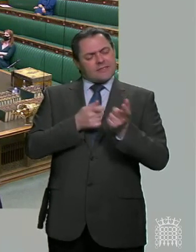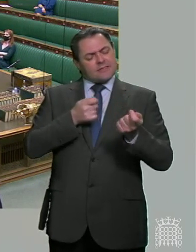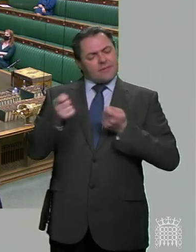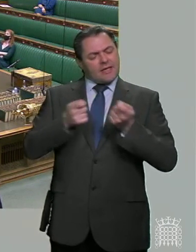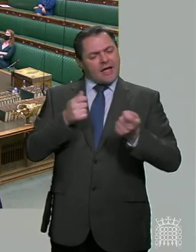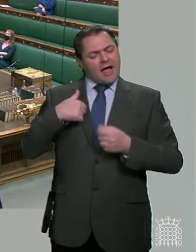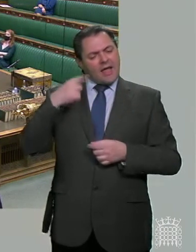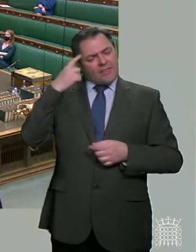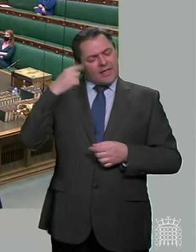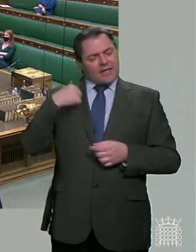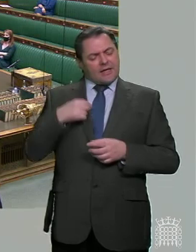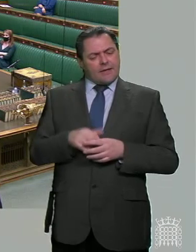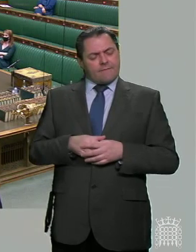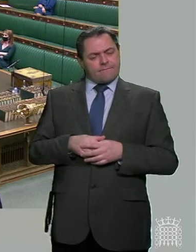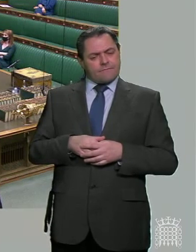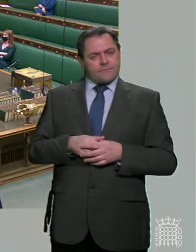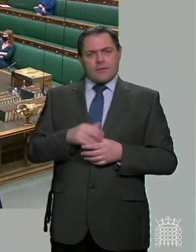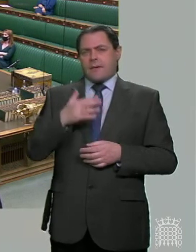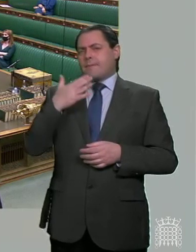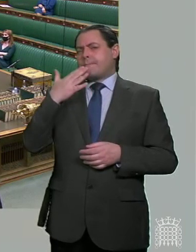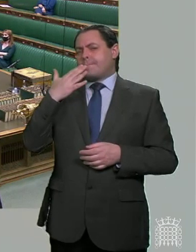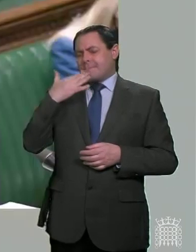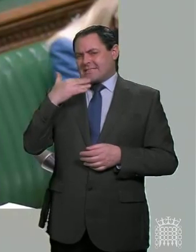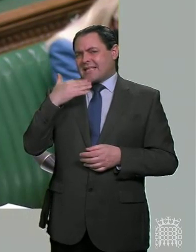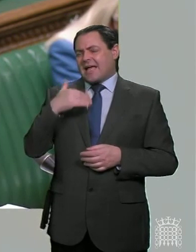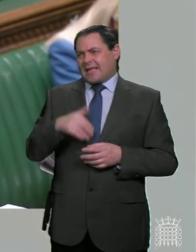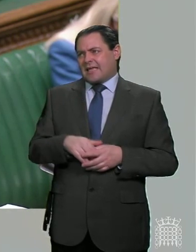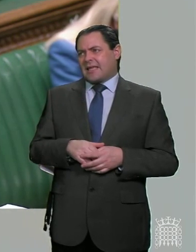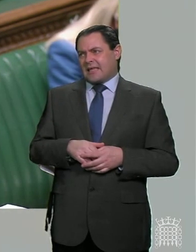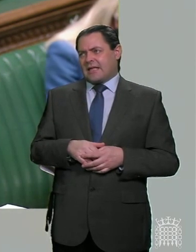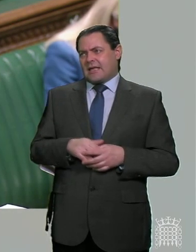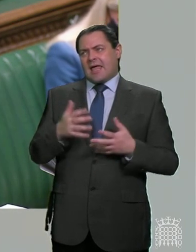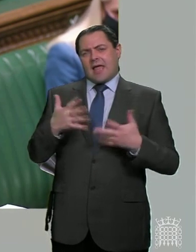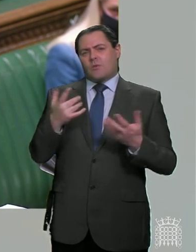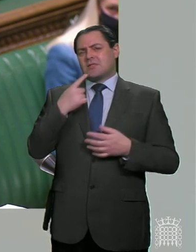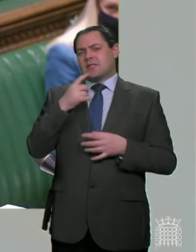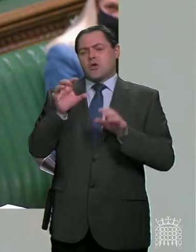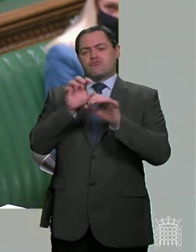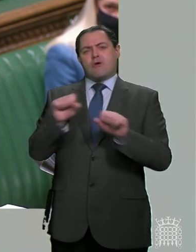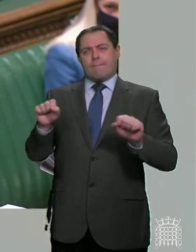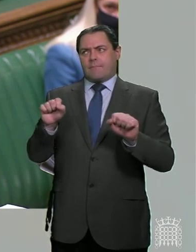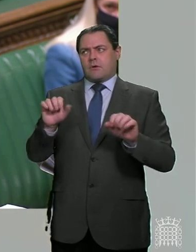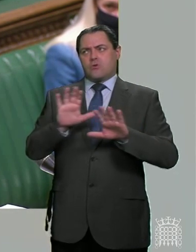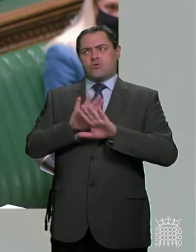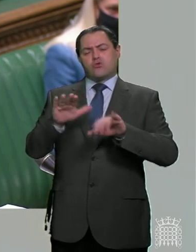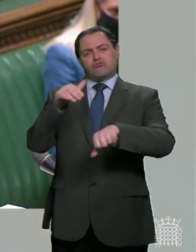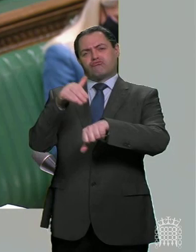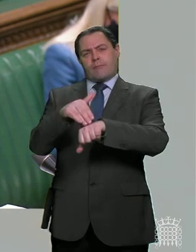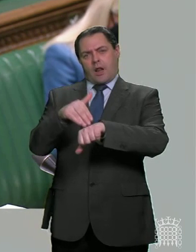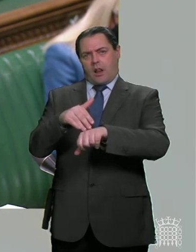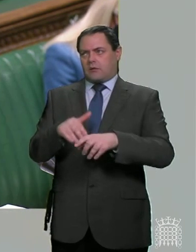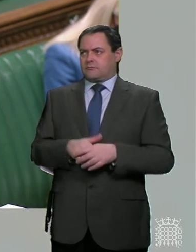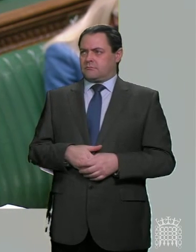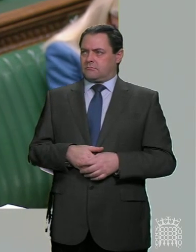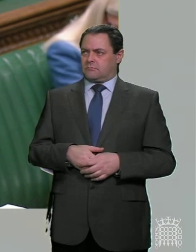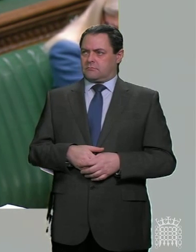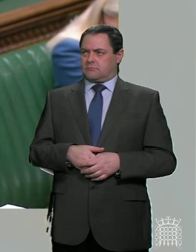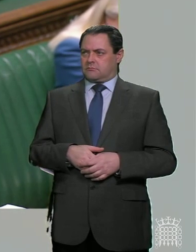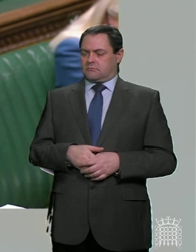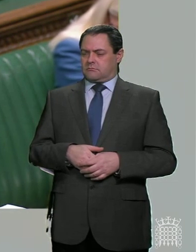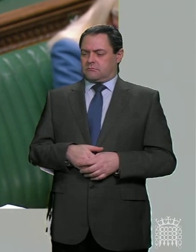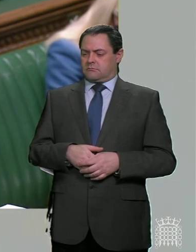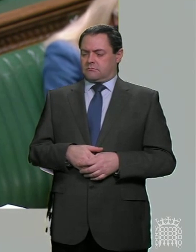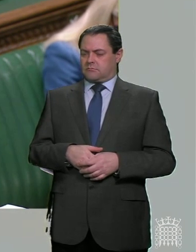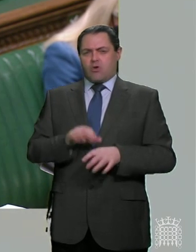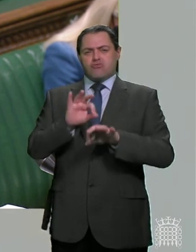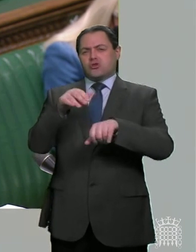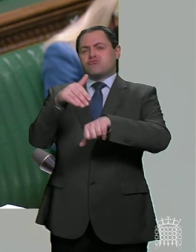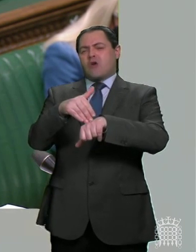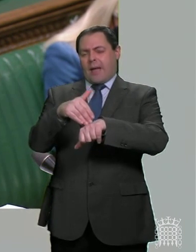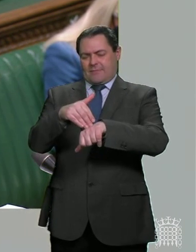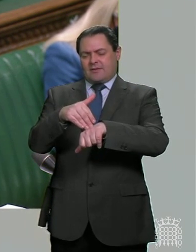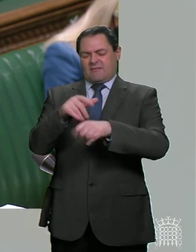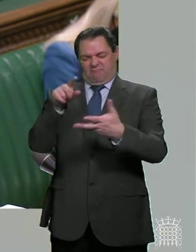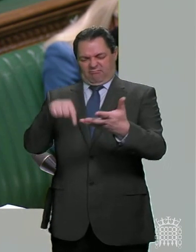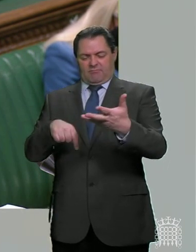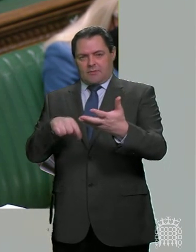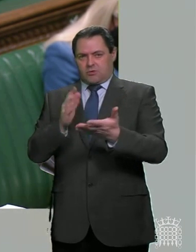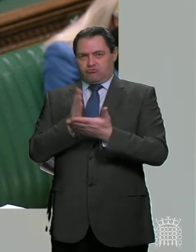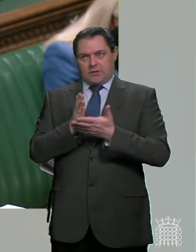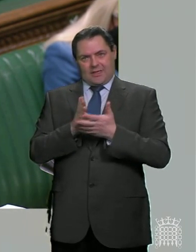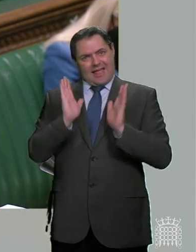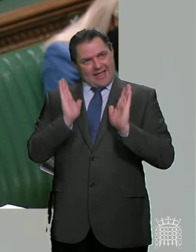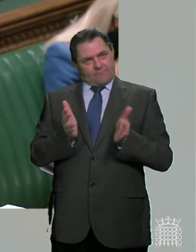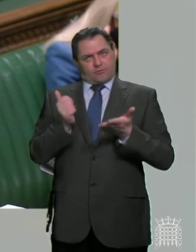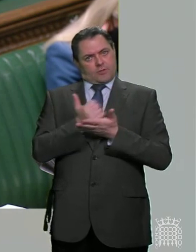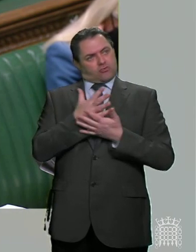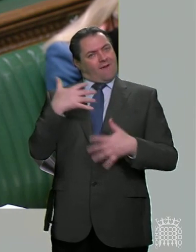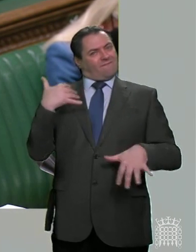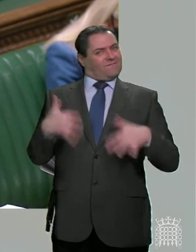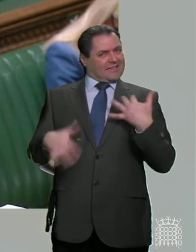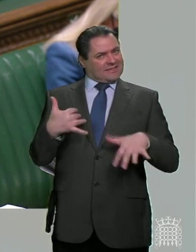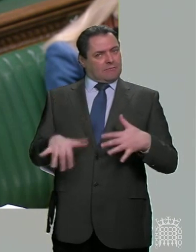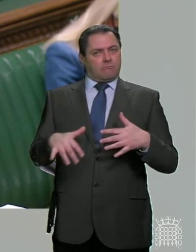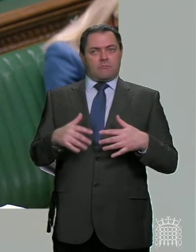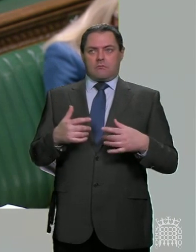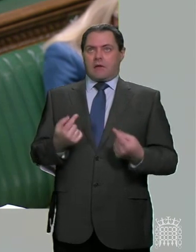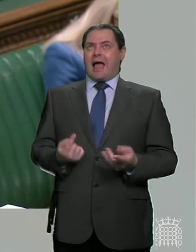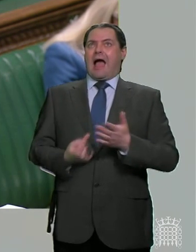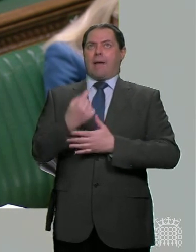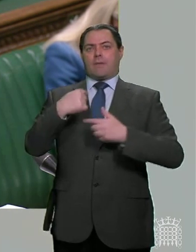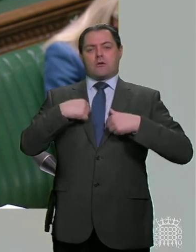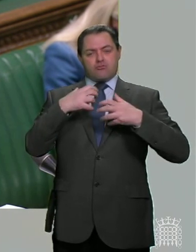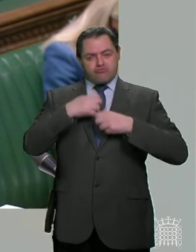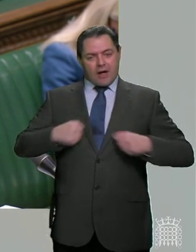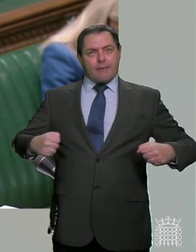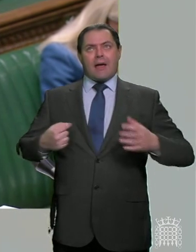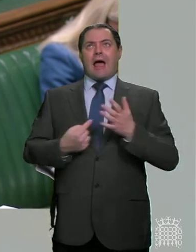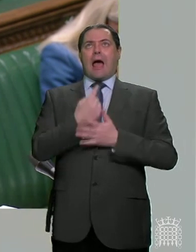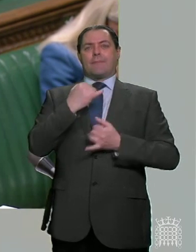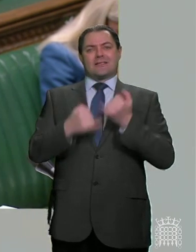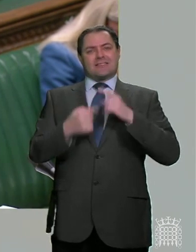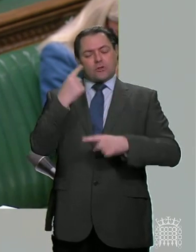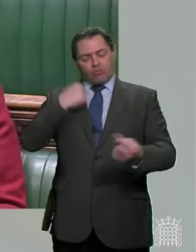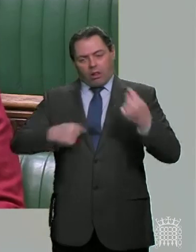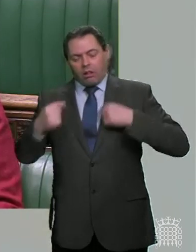It was certainly a mistake, and a regrettable mistake, for anybody to suggest that rape had been decriminalised in this country, because we must do everything we can to reassure victims of rape and sexual violence and get them to come forward.